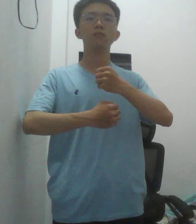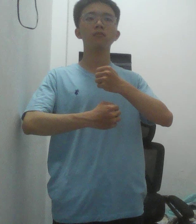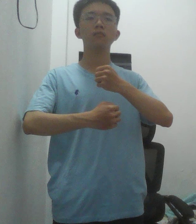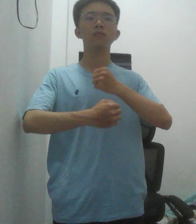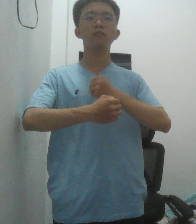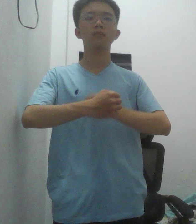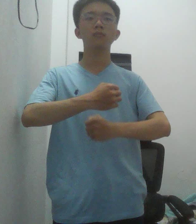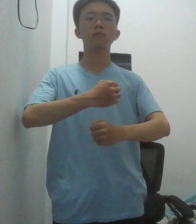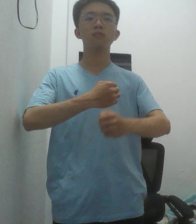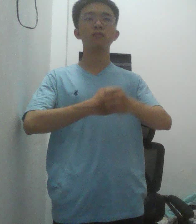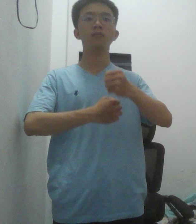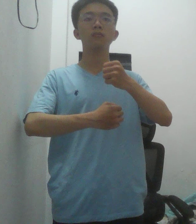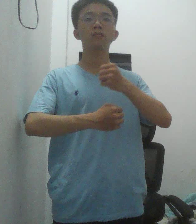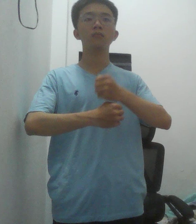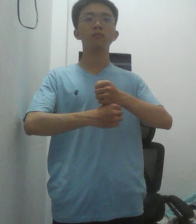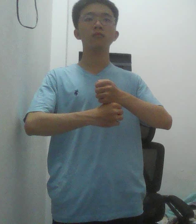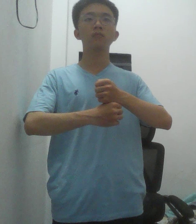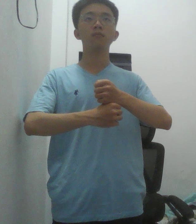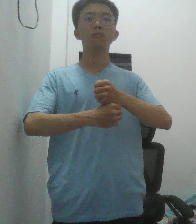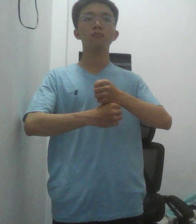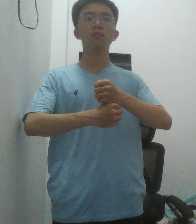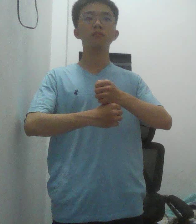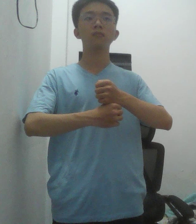nam